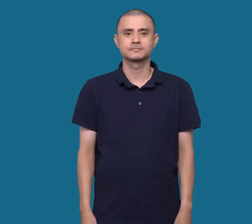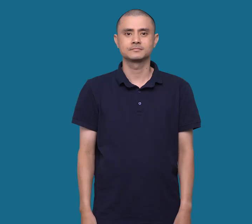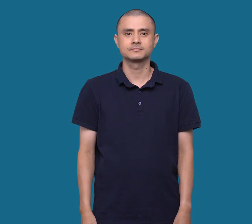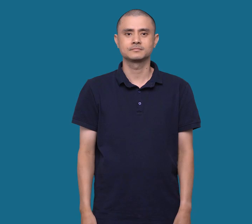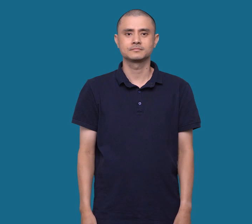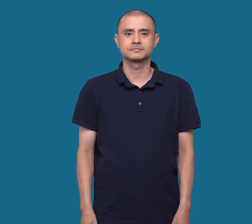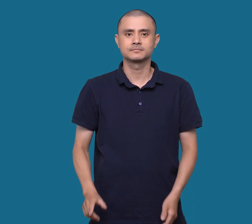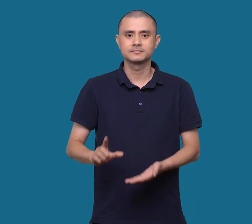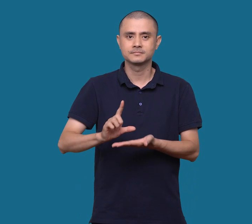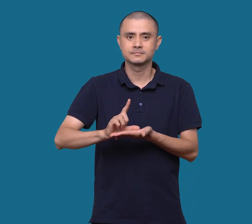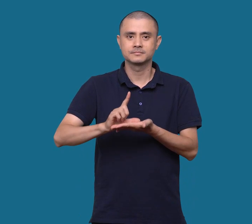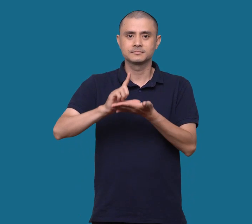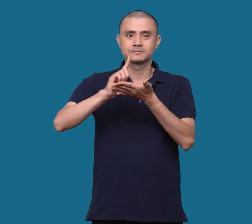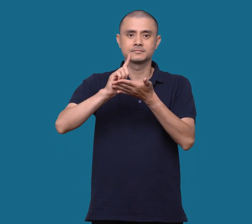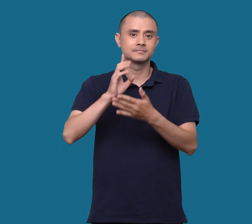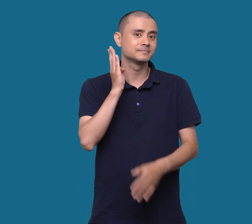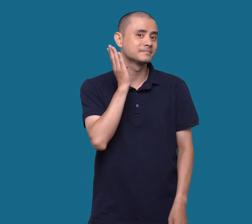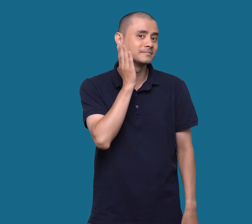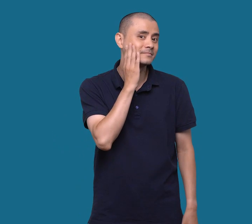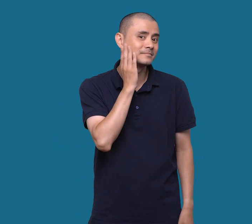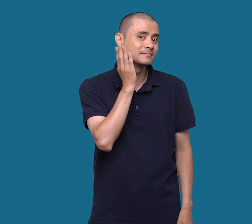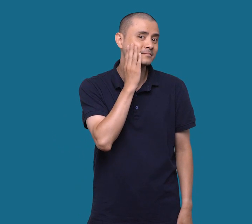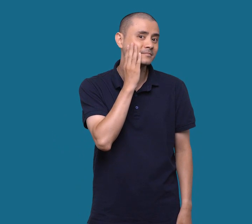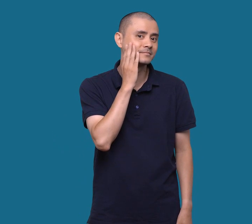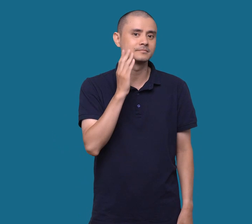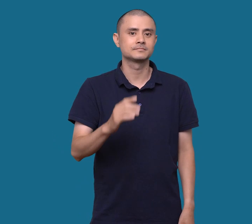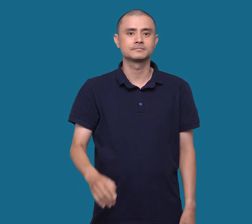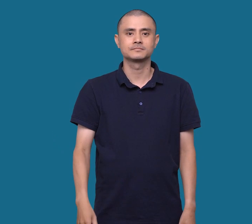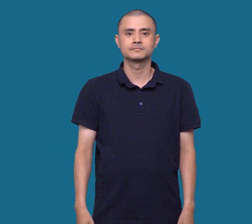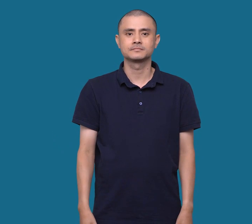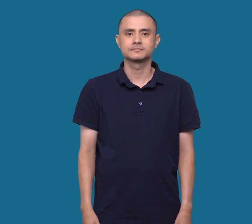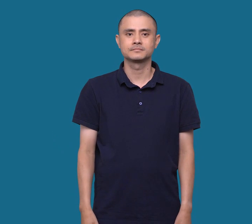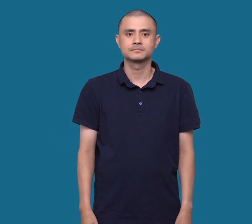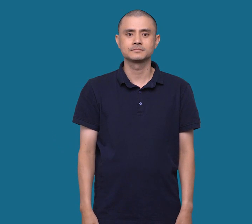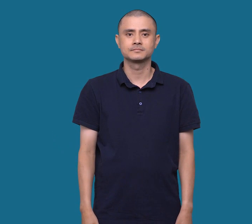ngày của Mẹ